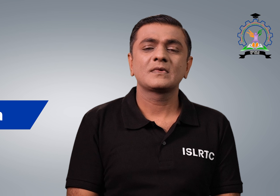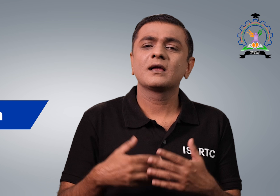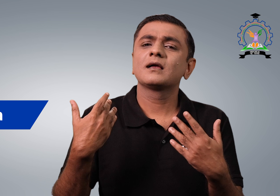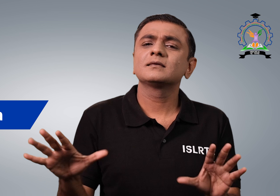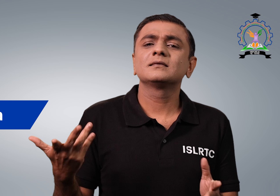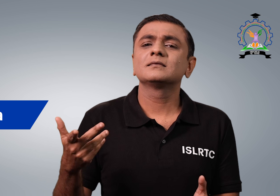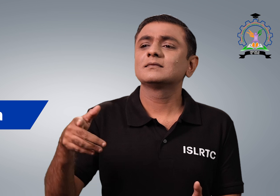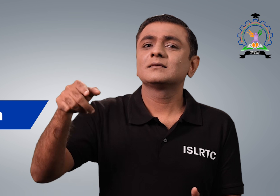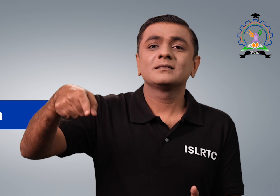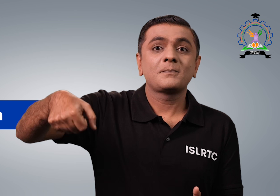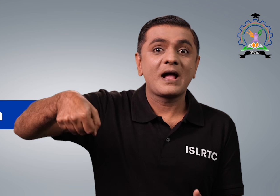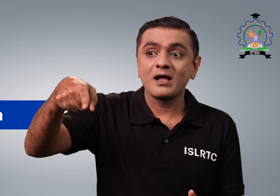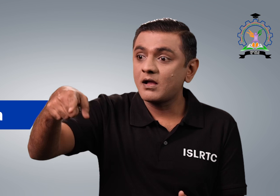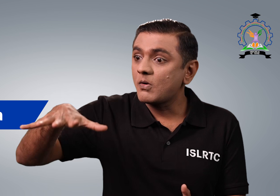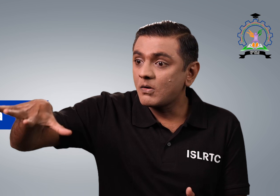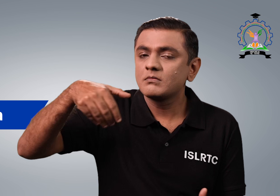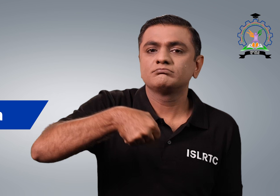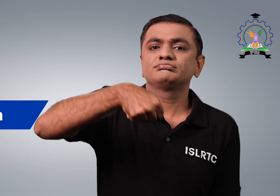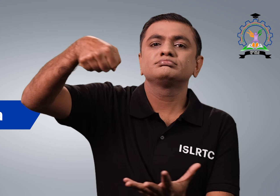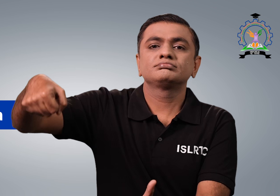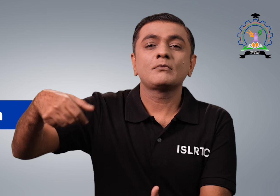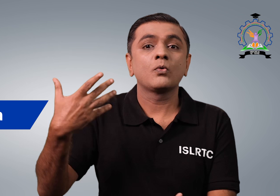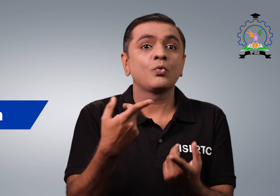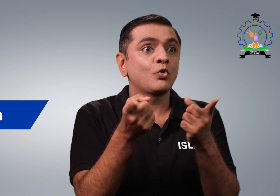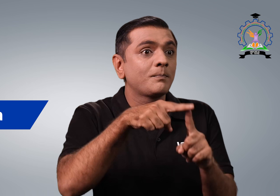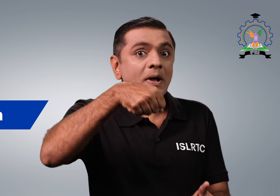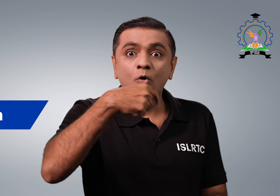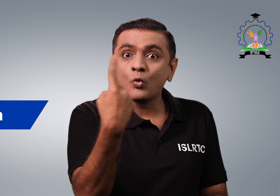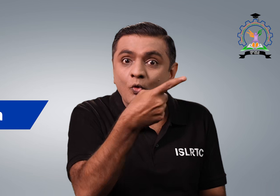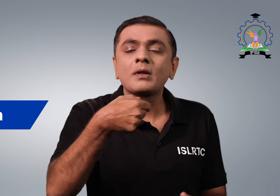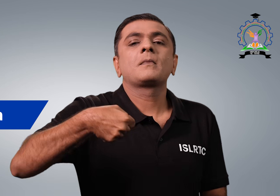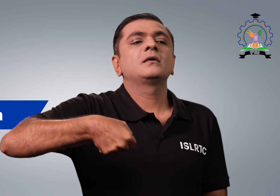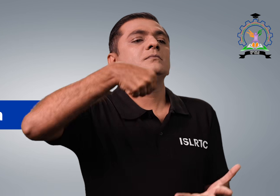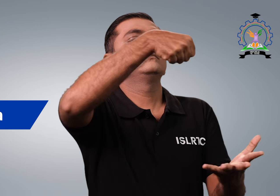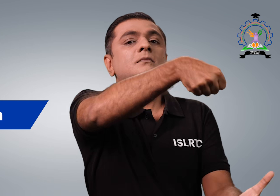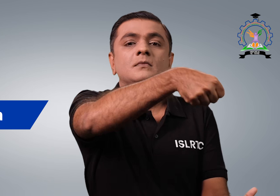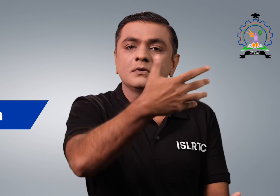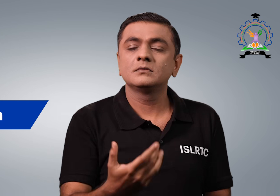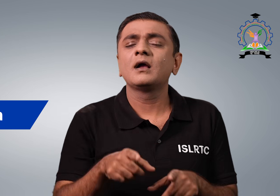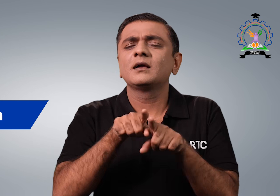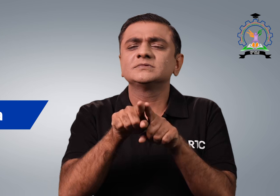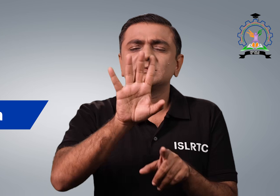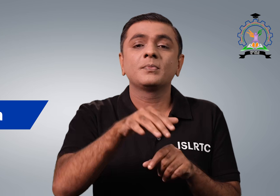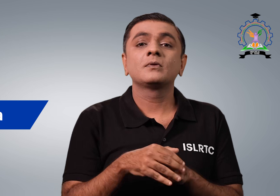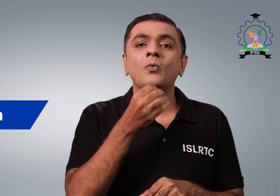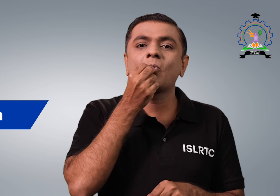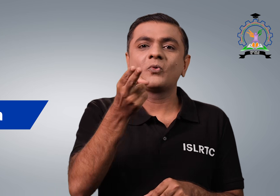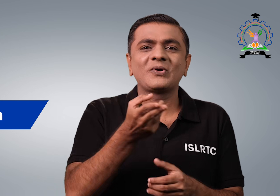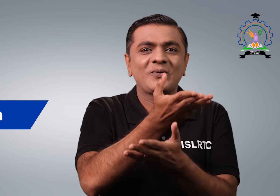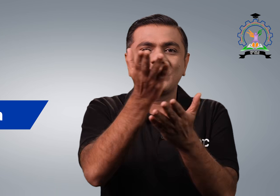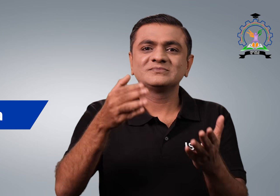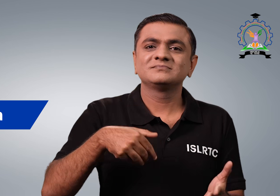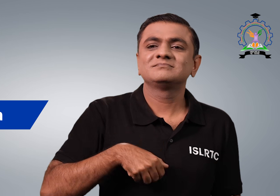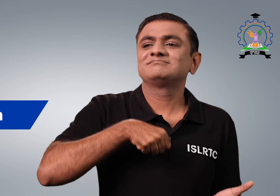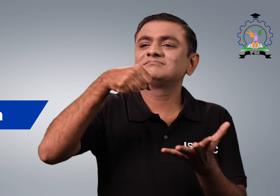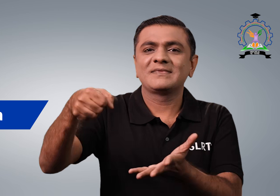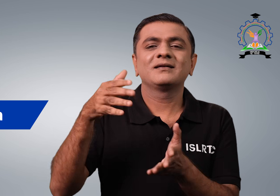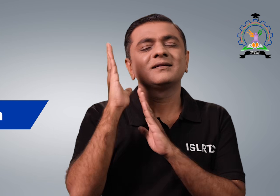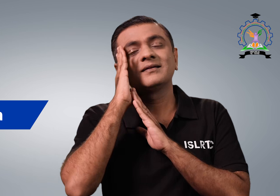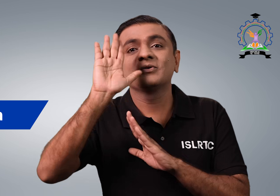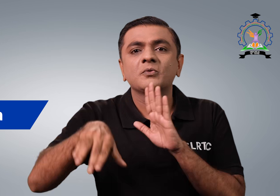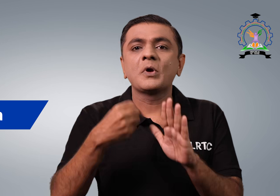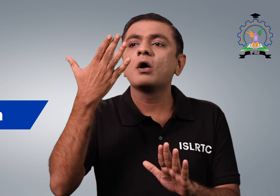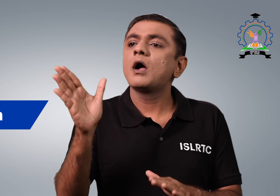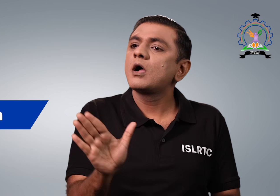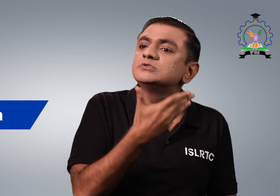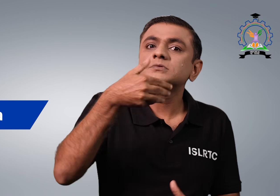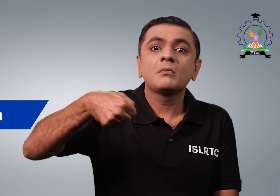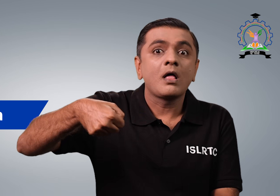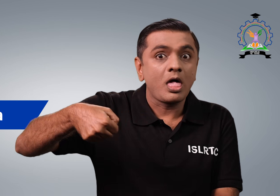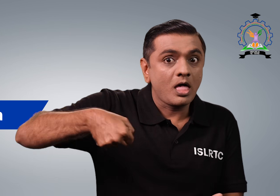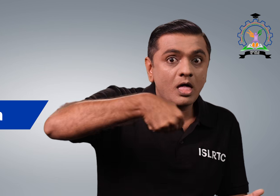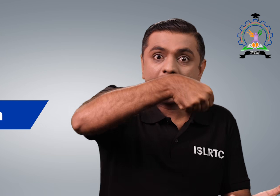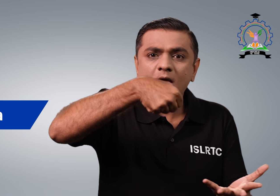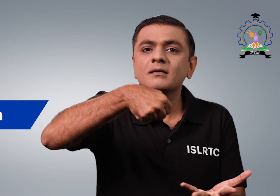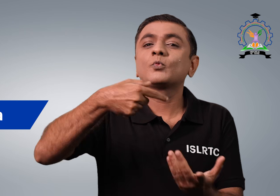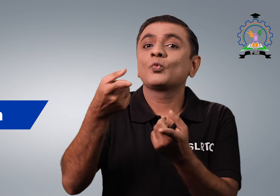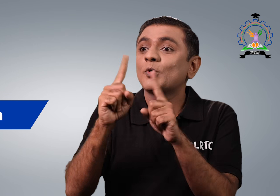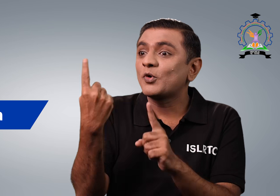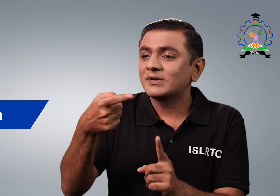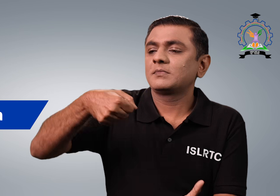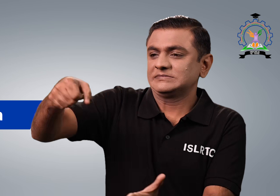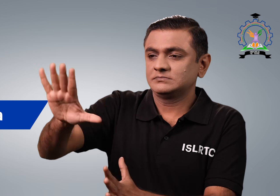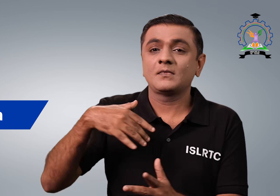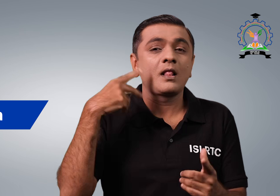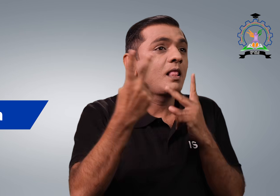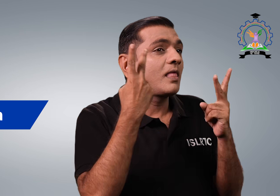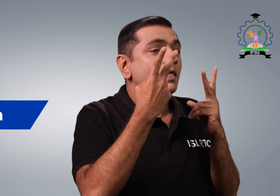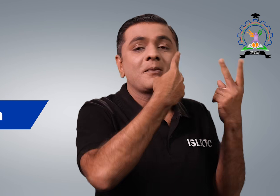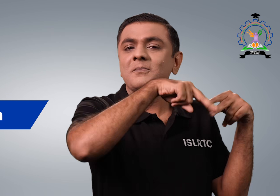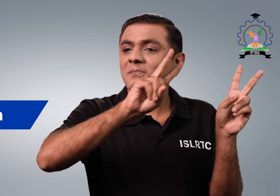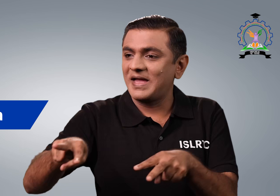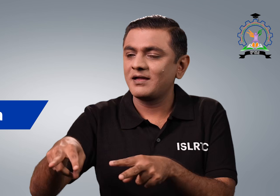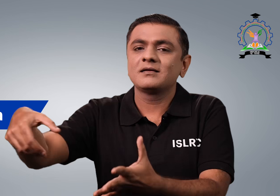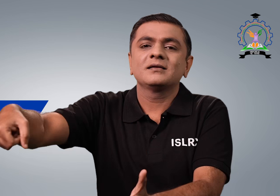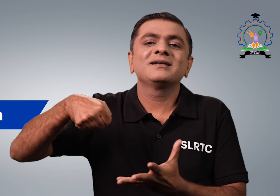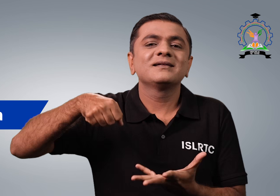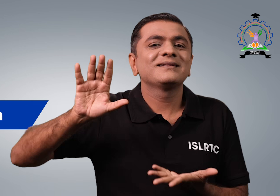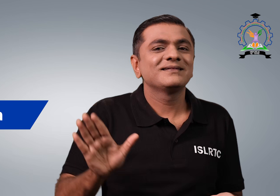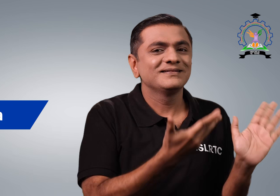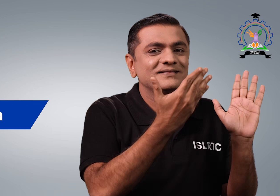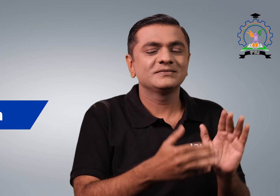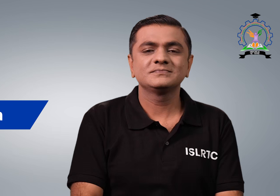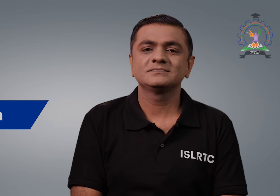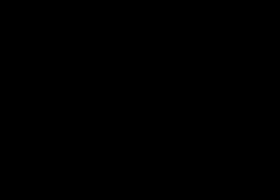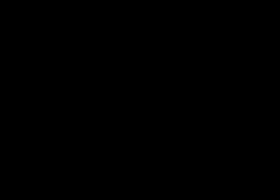It refers to a designated space where individuals can store their bags and belongings. in a hotel, guests to leave their bags in a bagging area, while they explore the city after checking out.